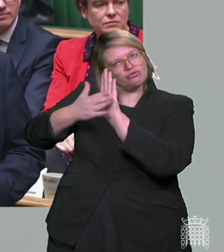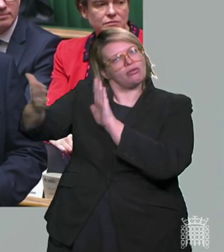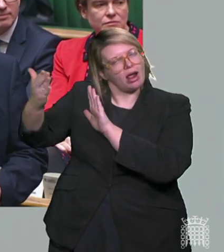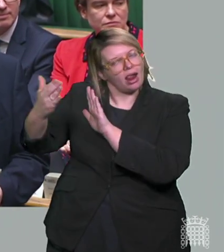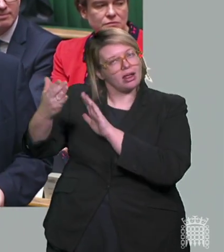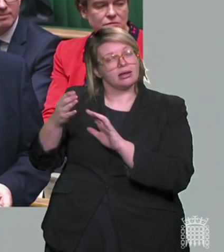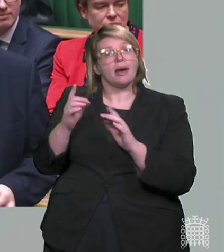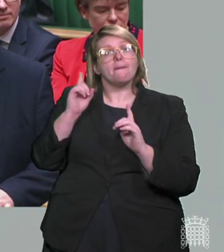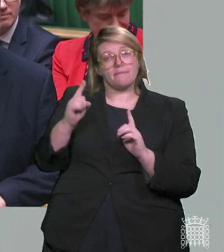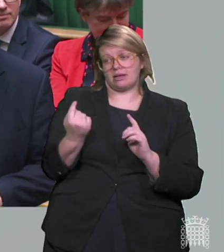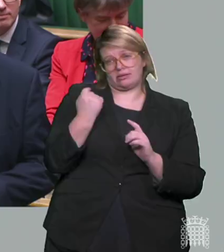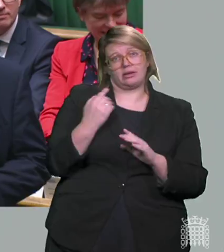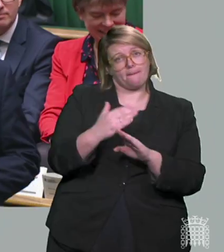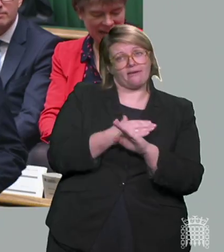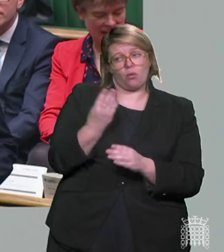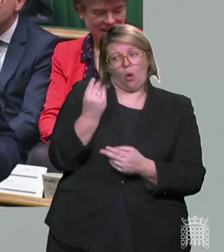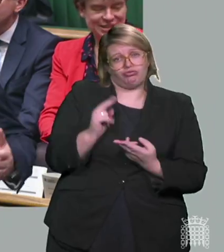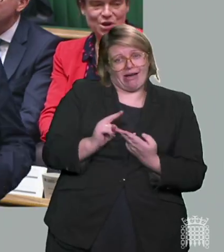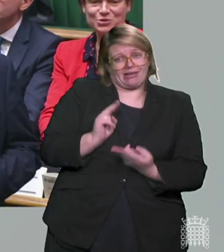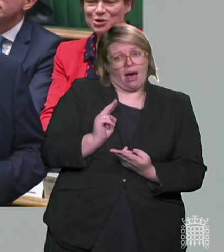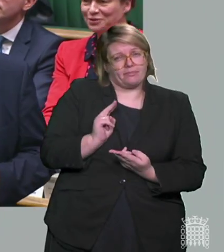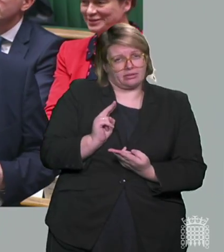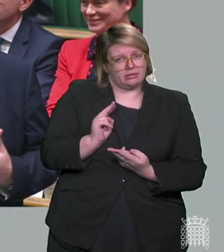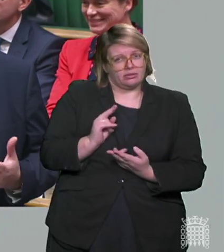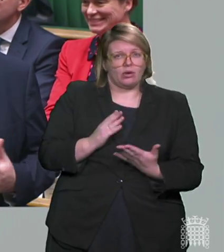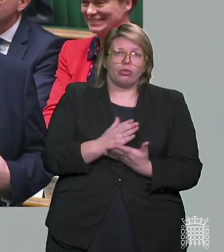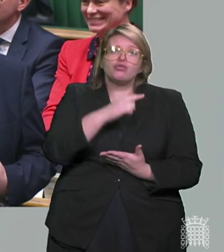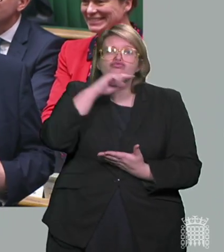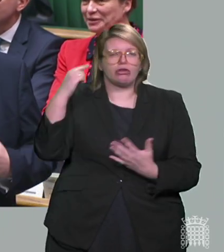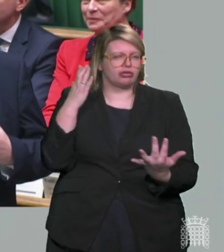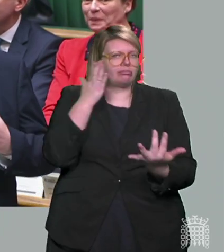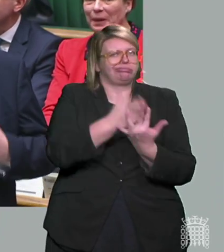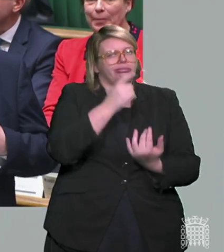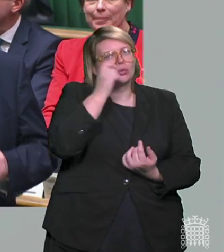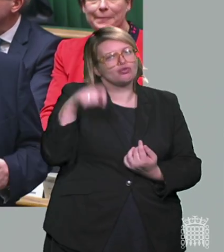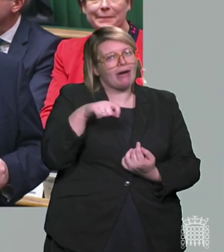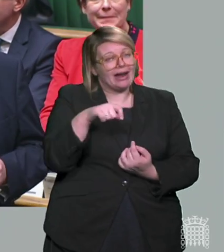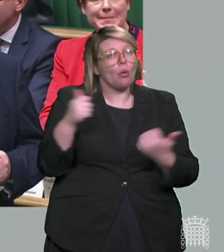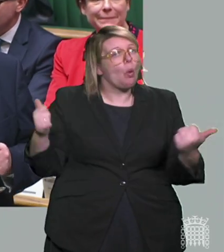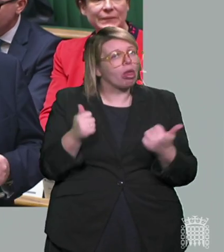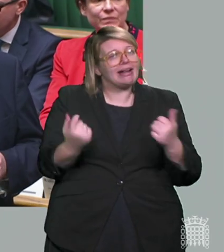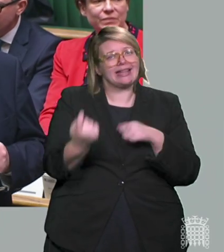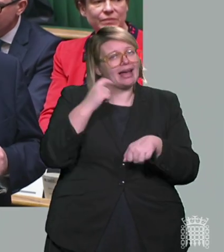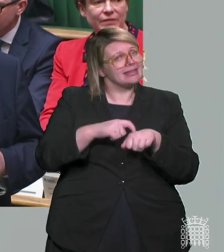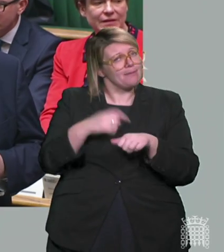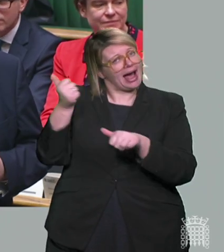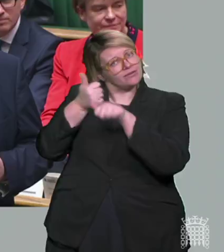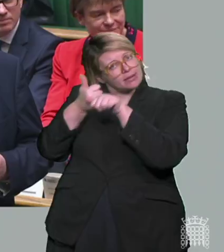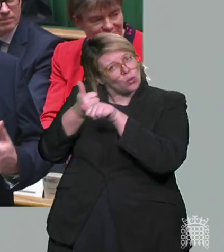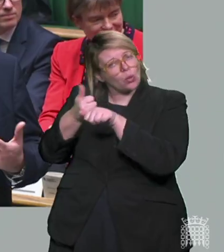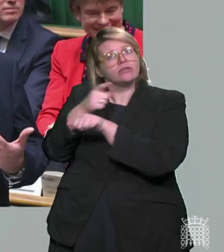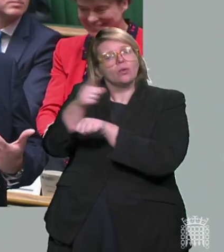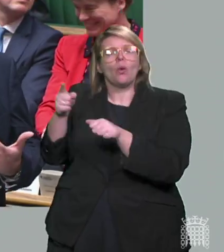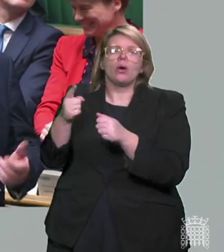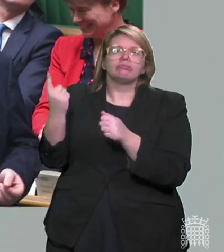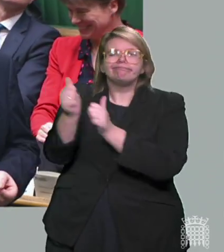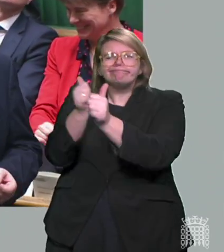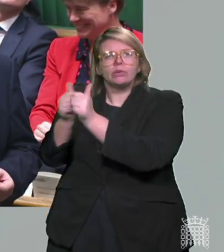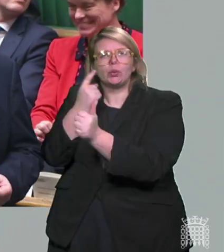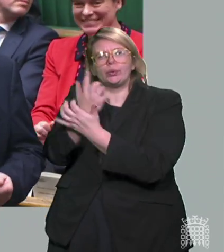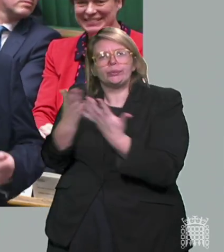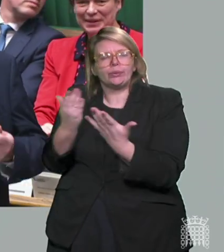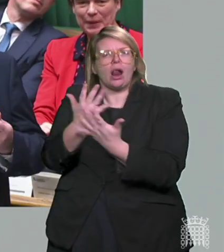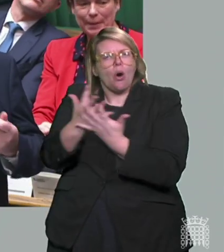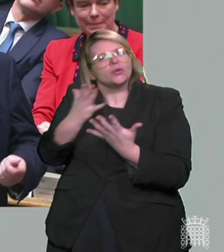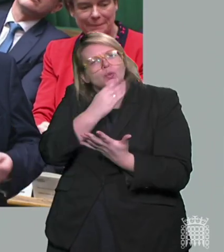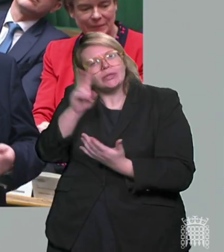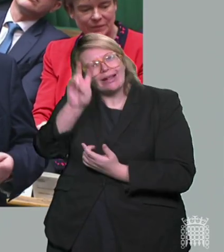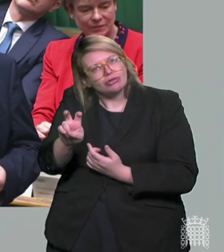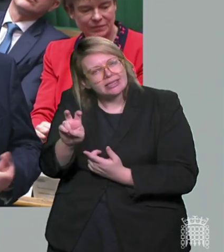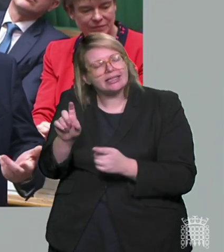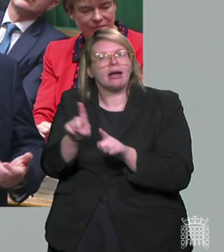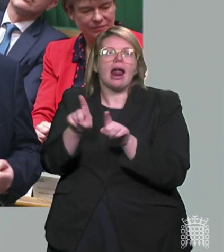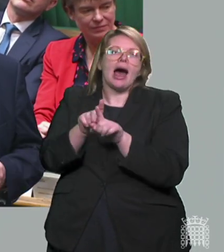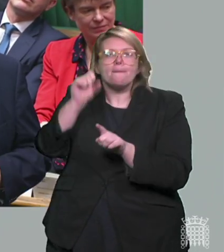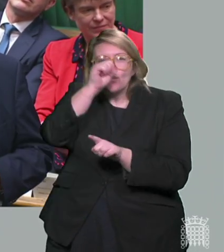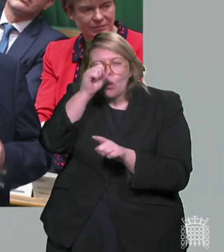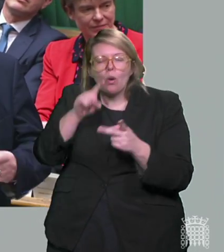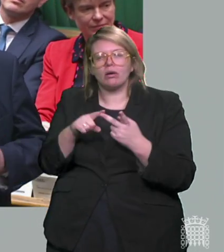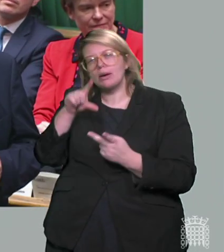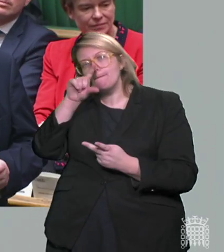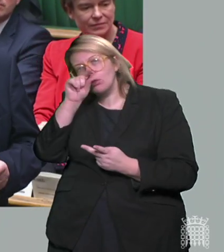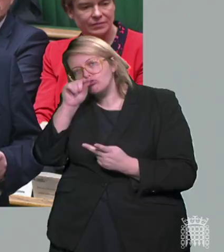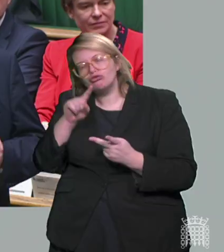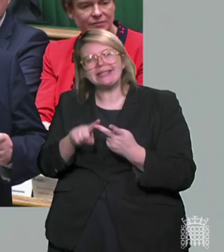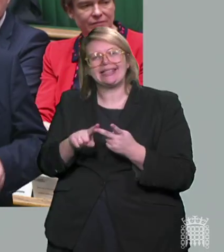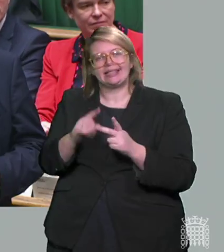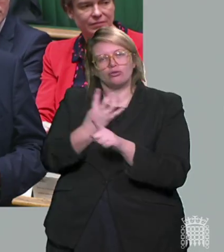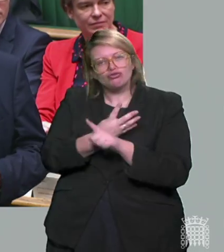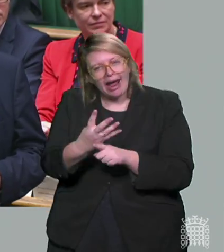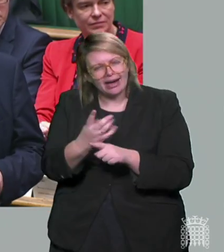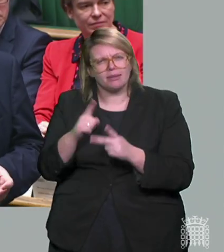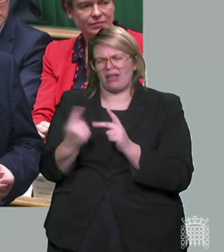However, even before last year’s increases in energy costs, brought on by Russia’s invasion of Ukraine, there was already support for energy intensive industries to other food processors, such as pork, poultry and milled grain, but not fish.